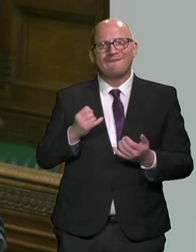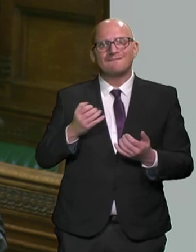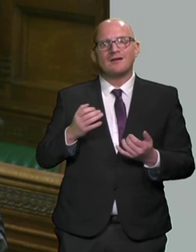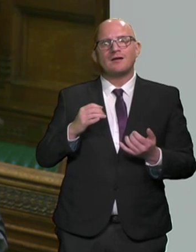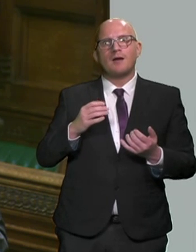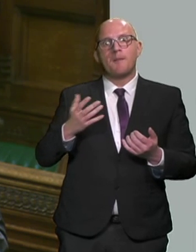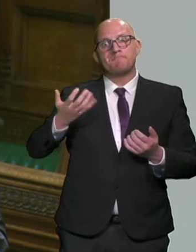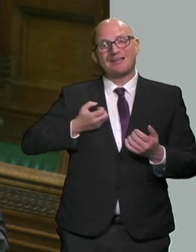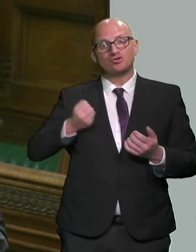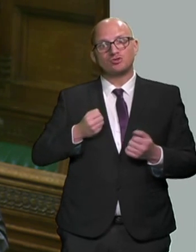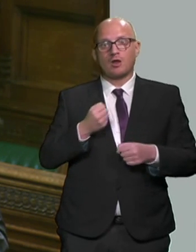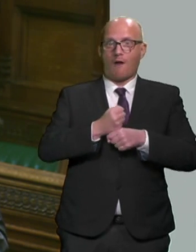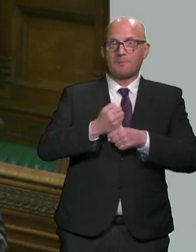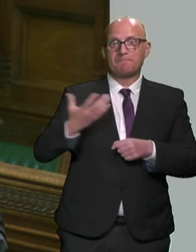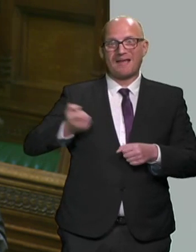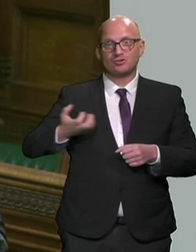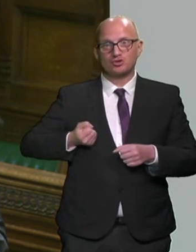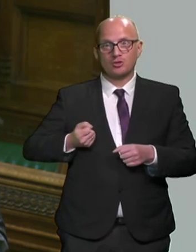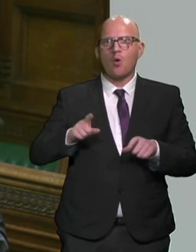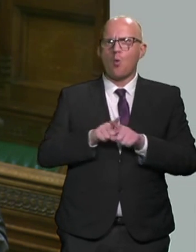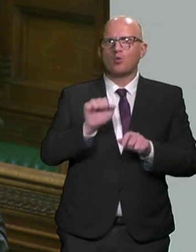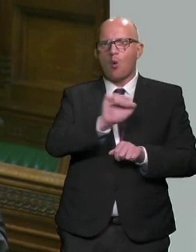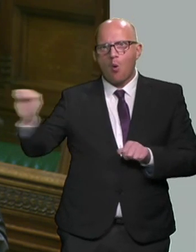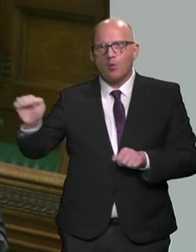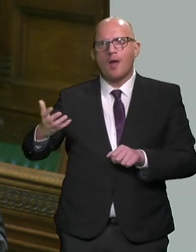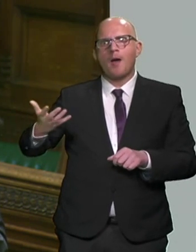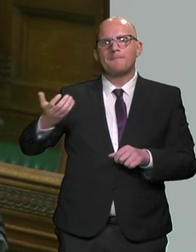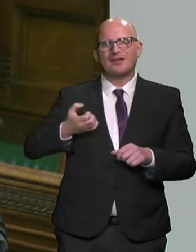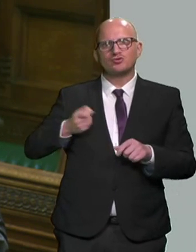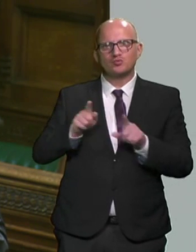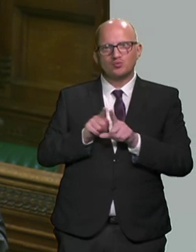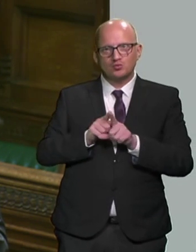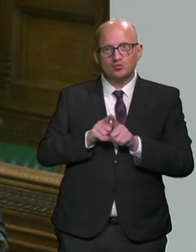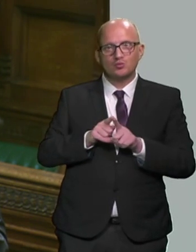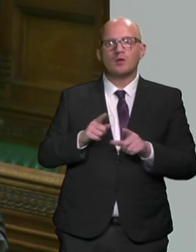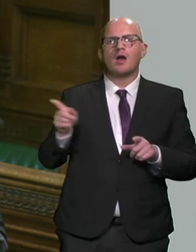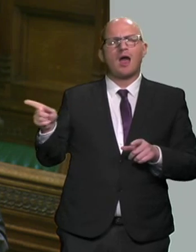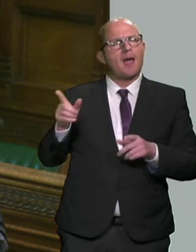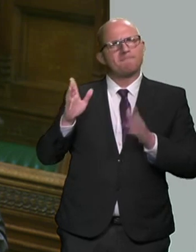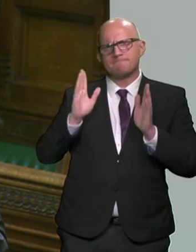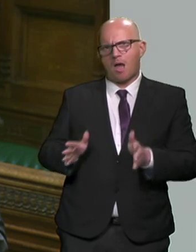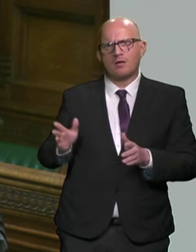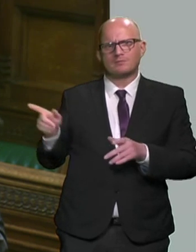Many have fixed pensions on top and getting inflation down as fast as possible is vital to them.